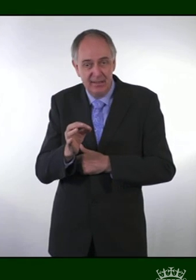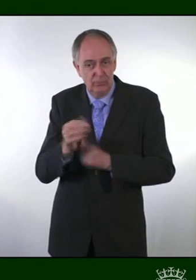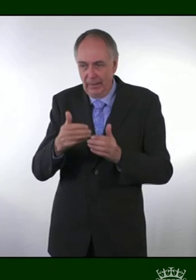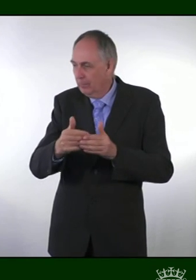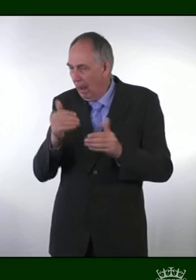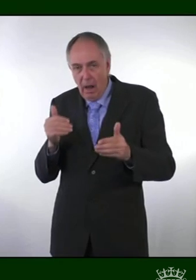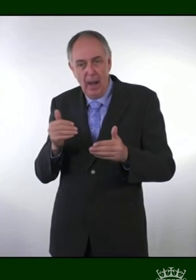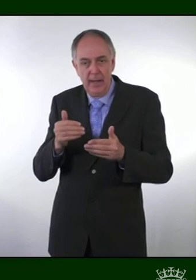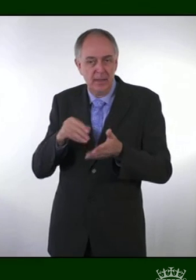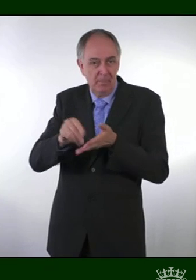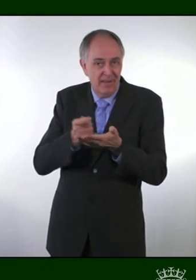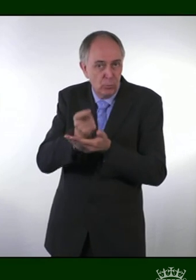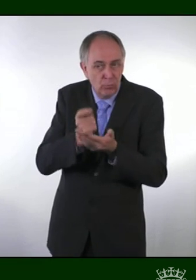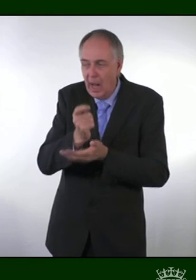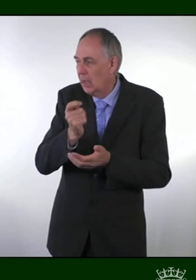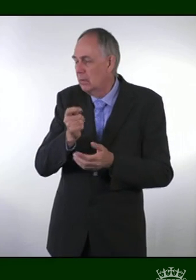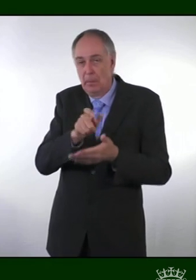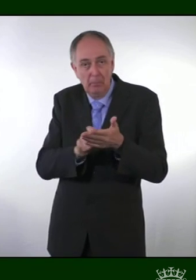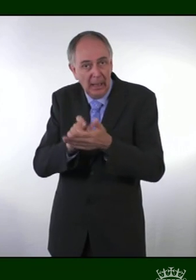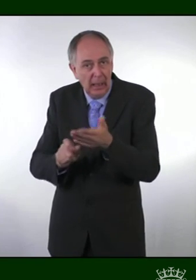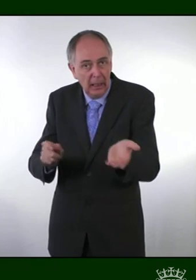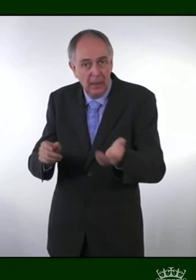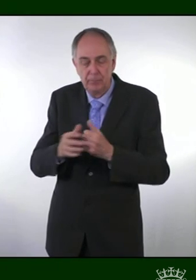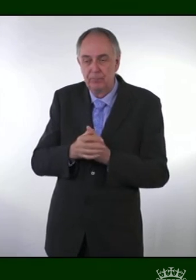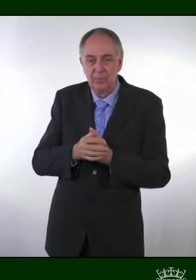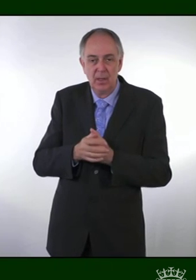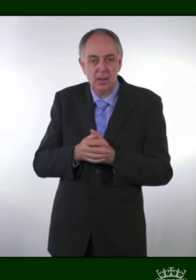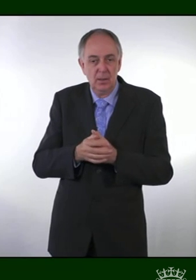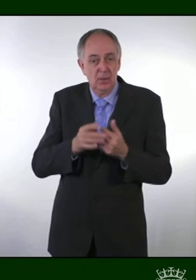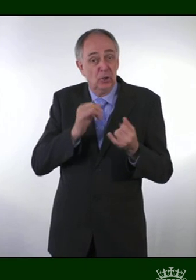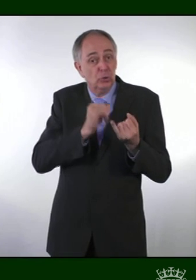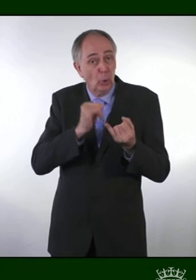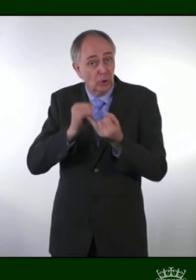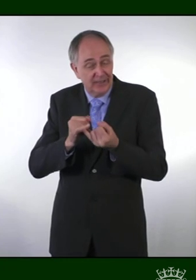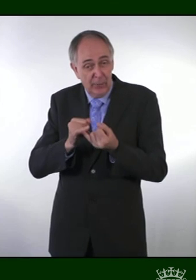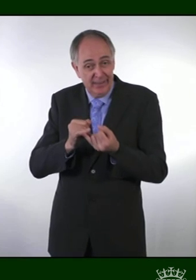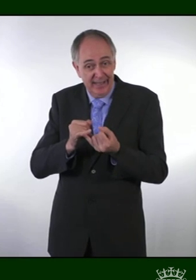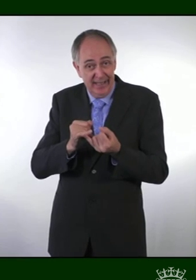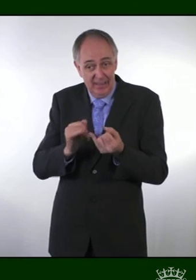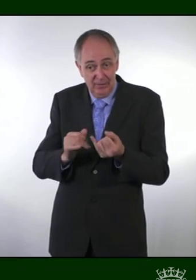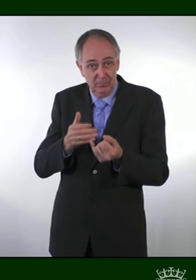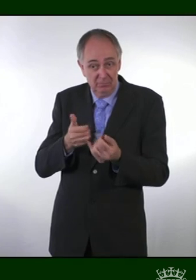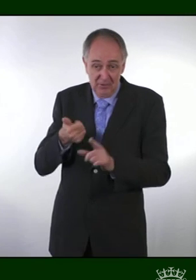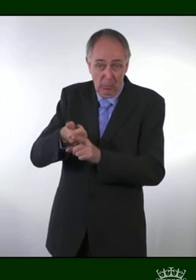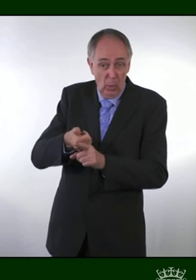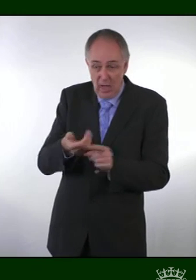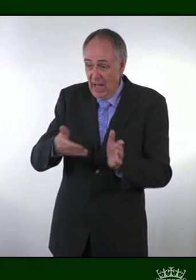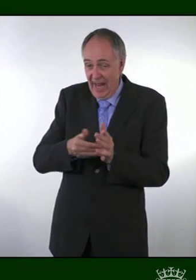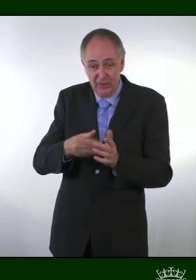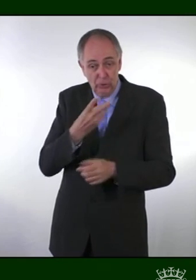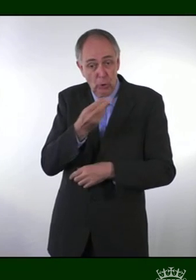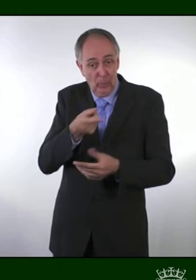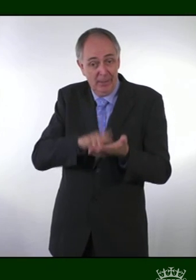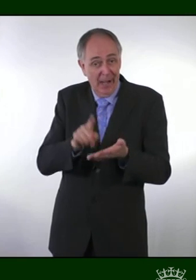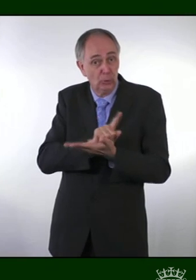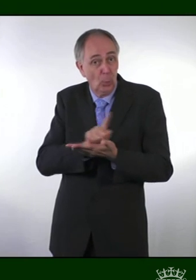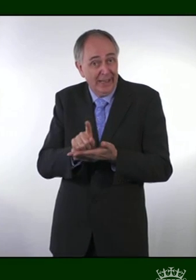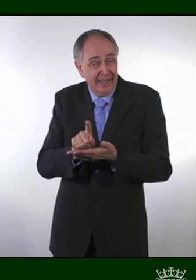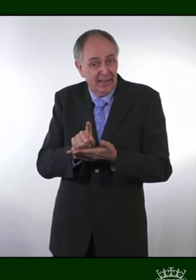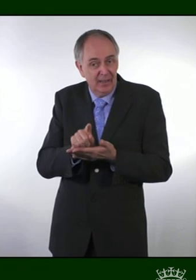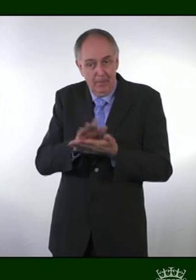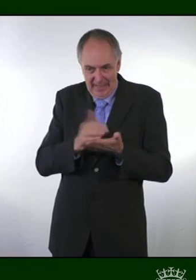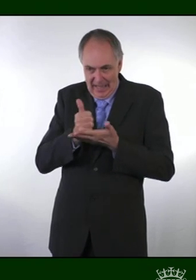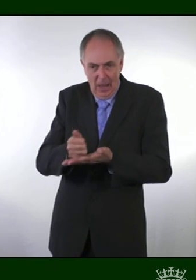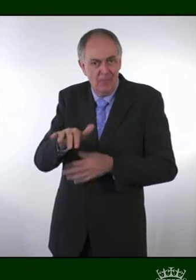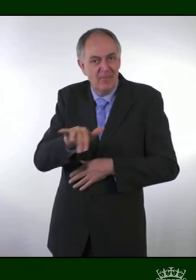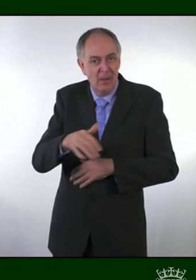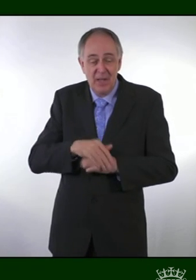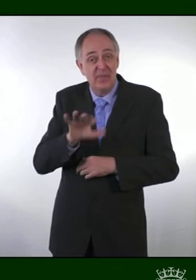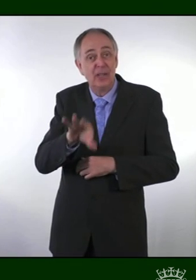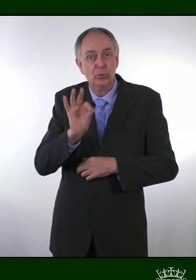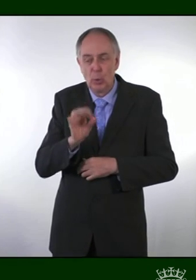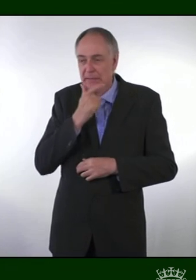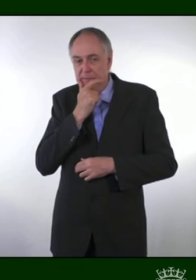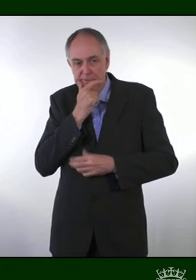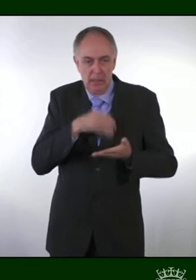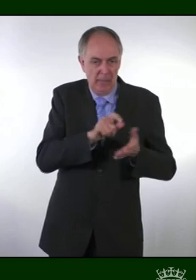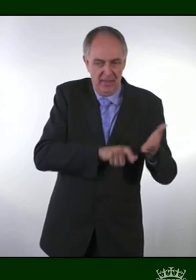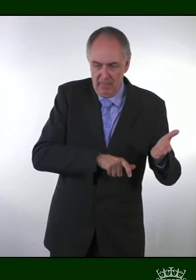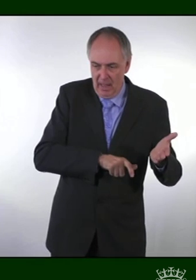An extra £20 a week in social security support would prevent millions of families from having to make the choice between paying their bills or feeding their children.